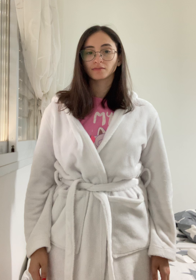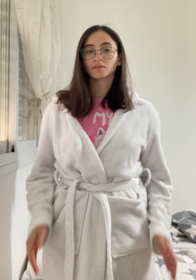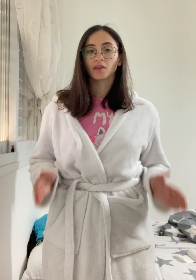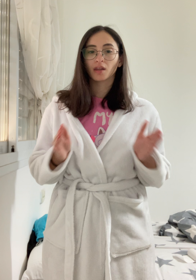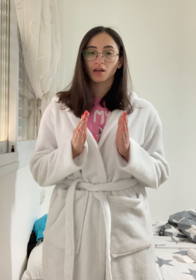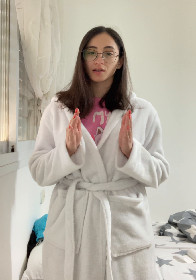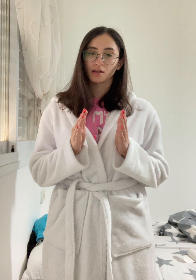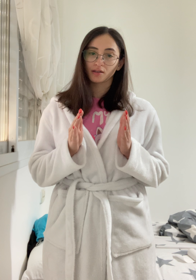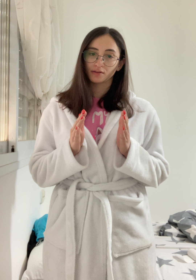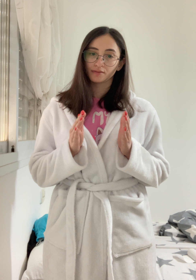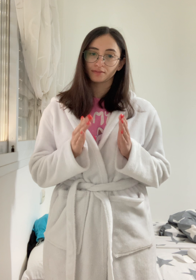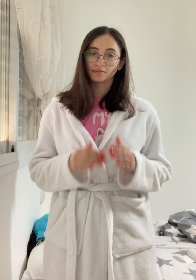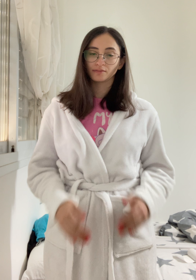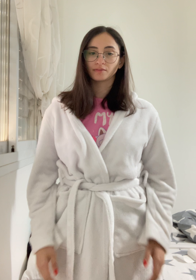קטן